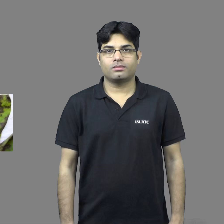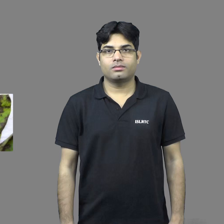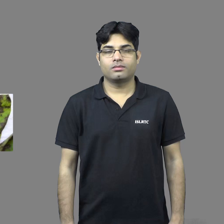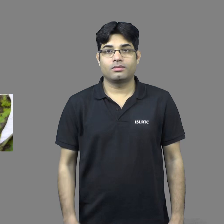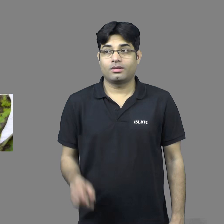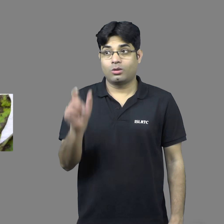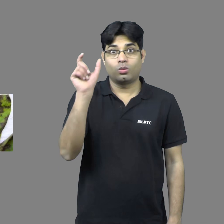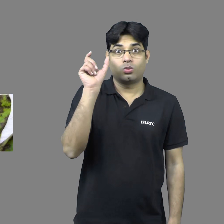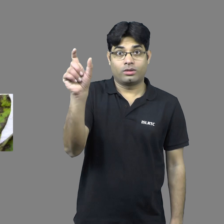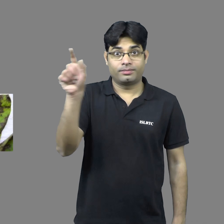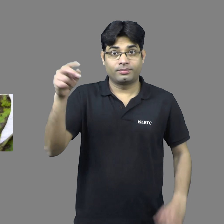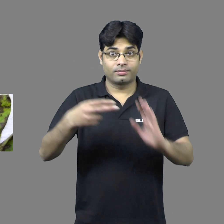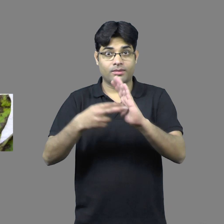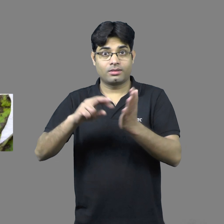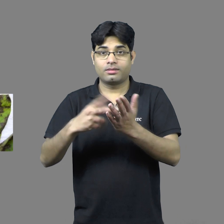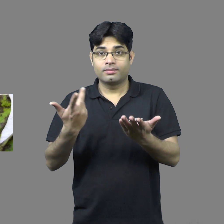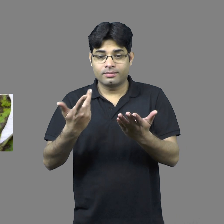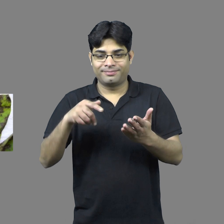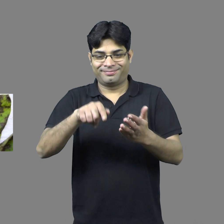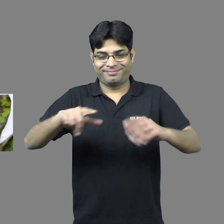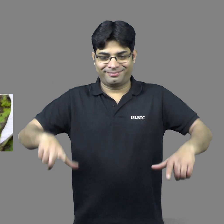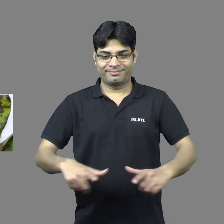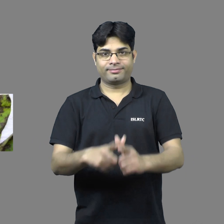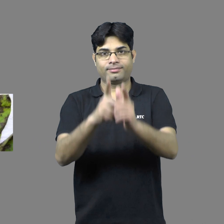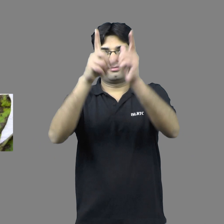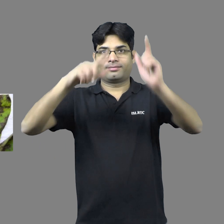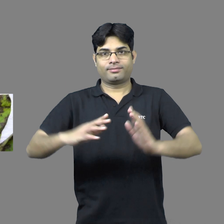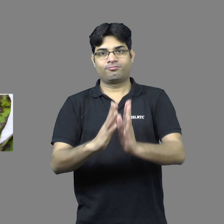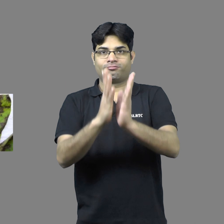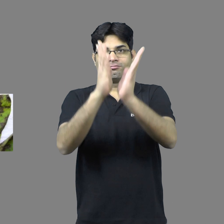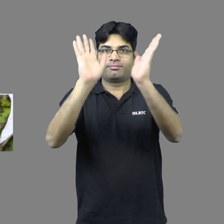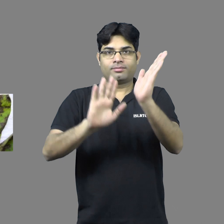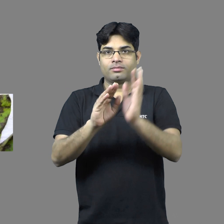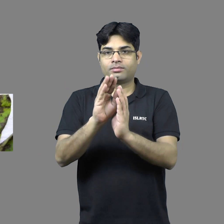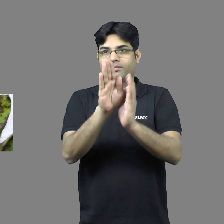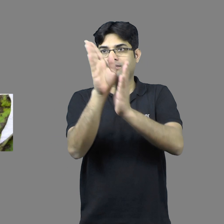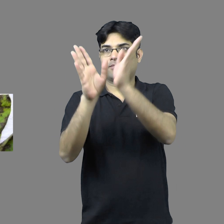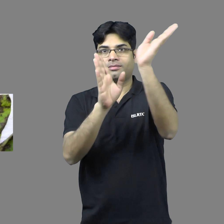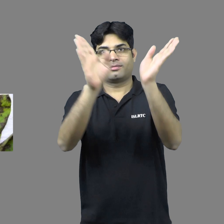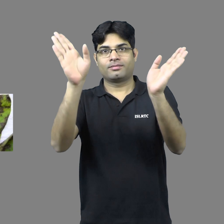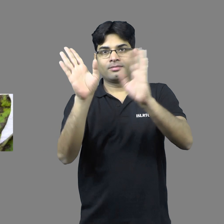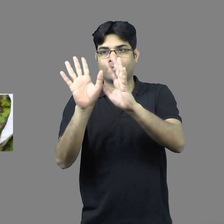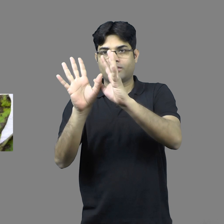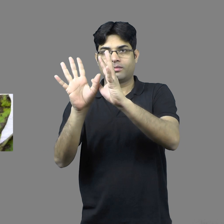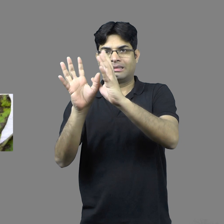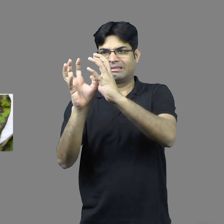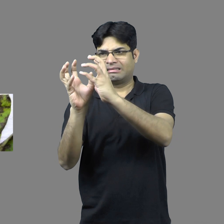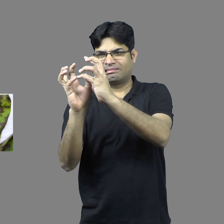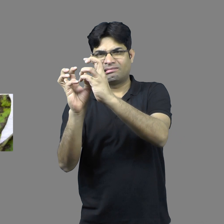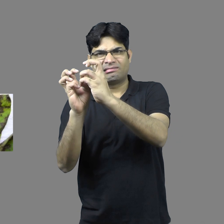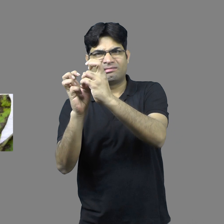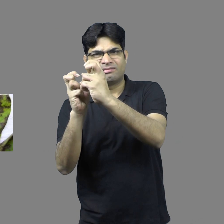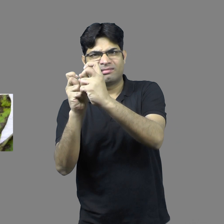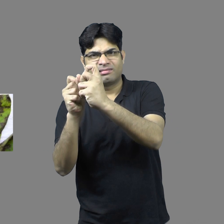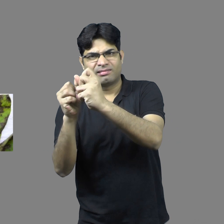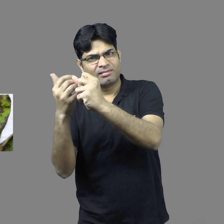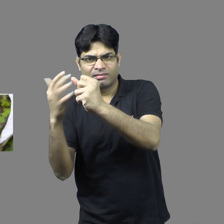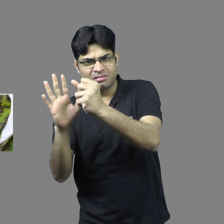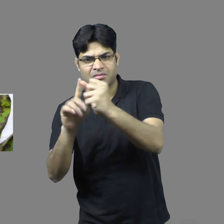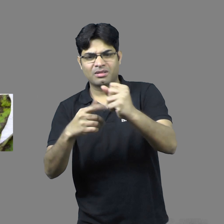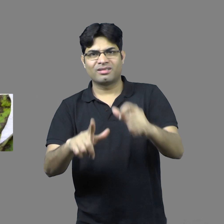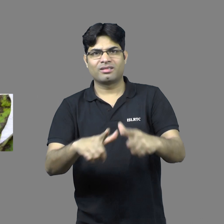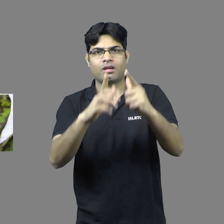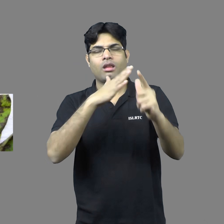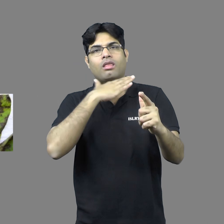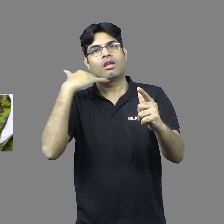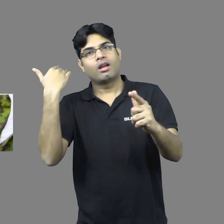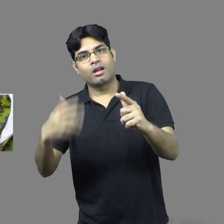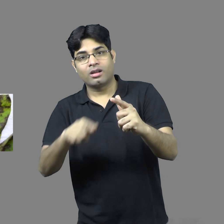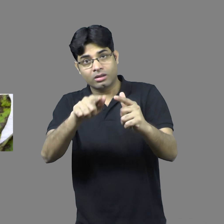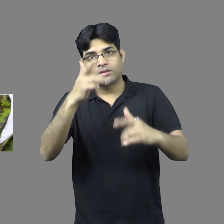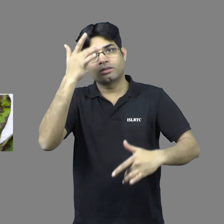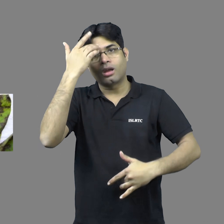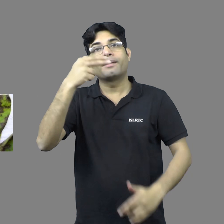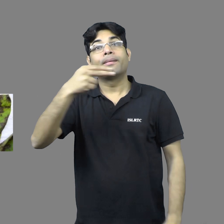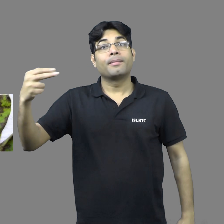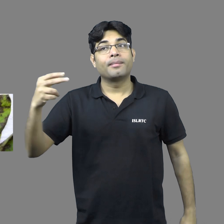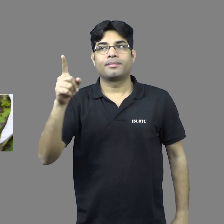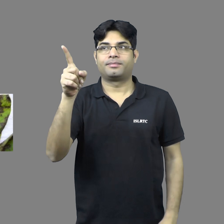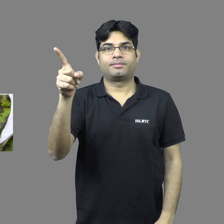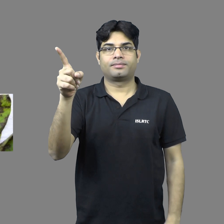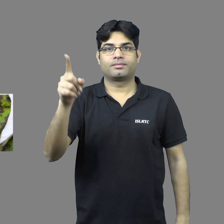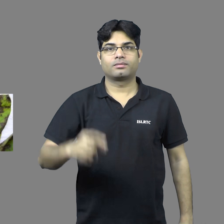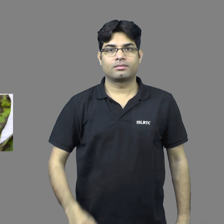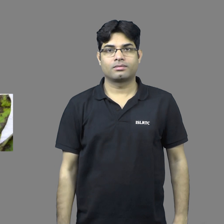Blight